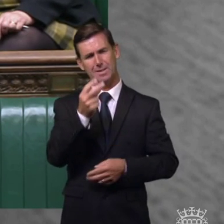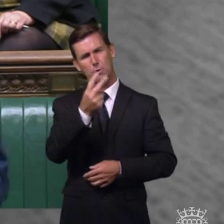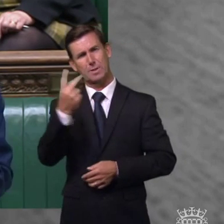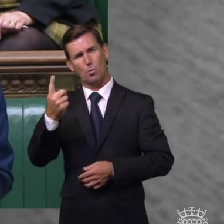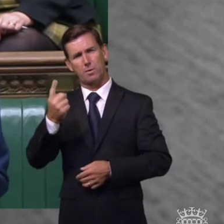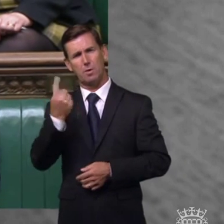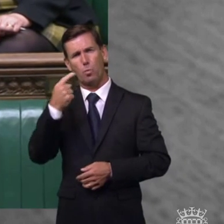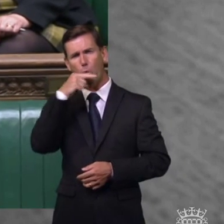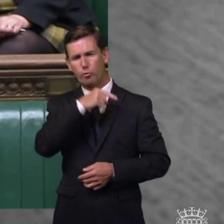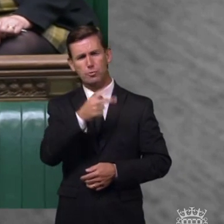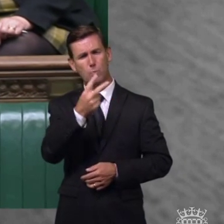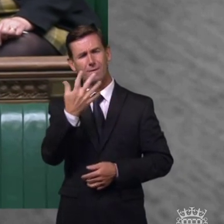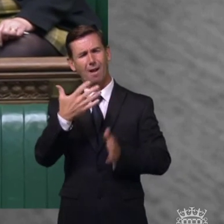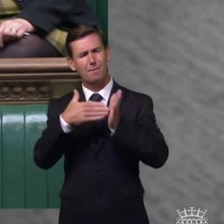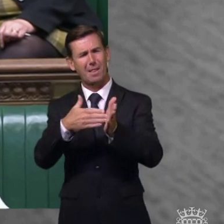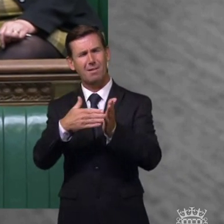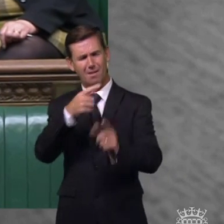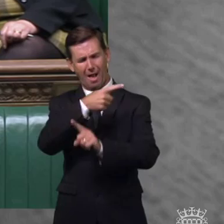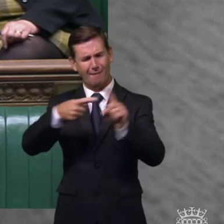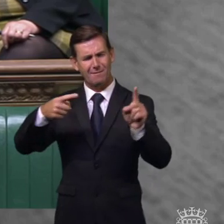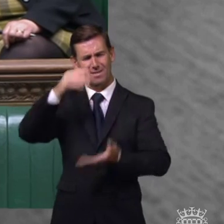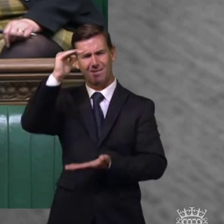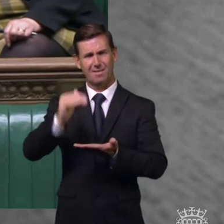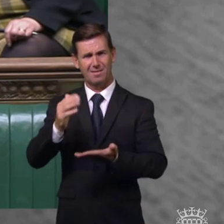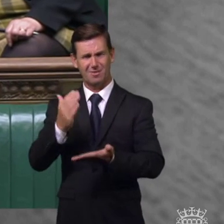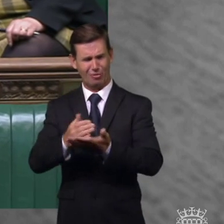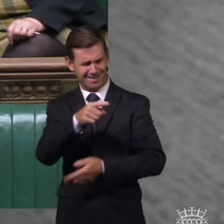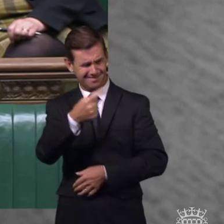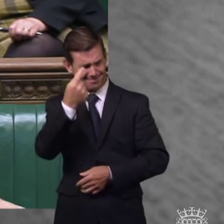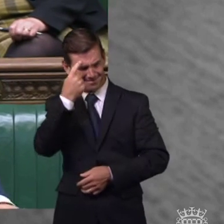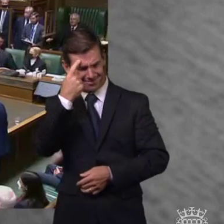That is short-sighted, small-minded and a threat to security.